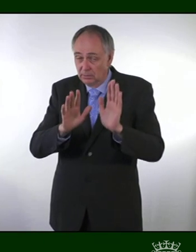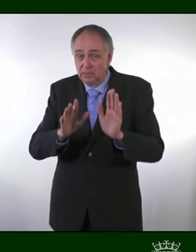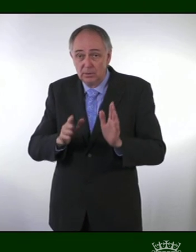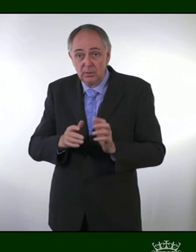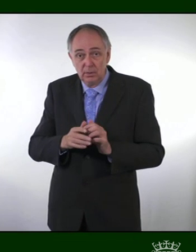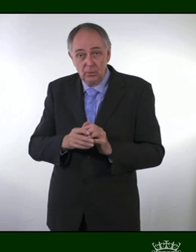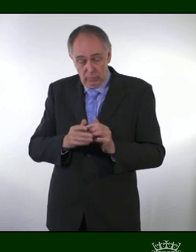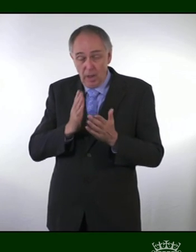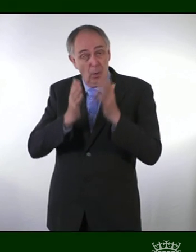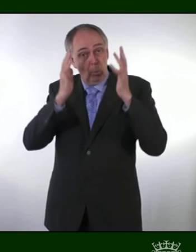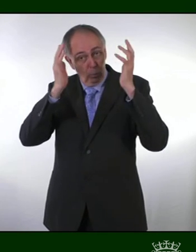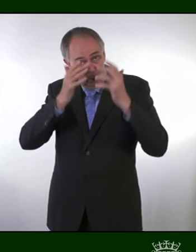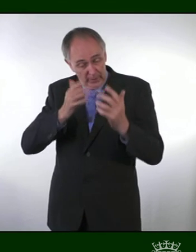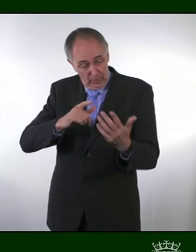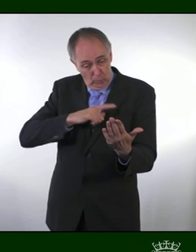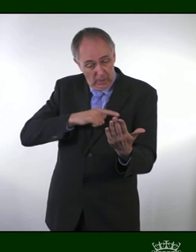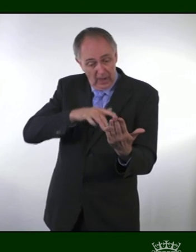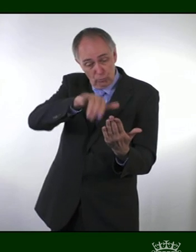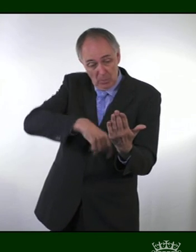On the increase to 5.2 million, it states that